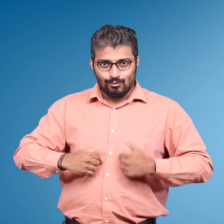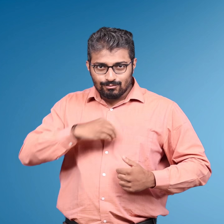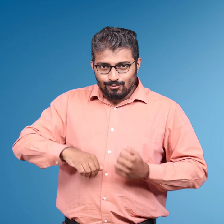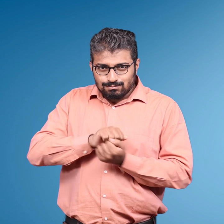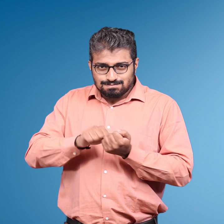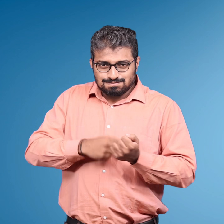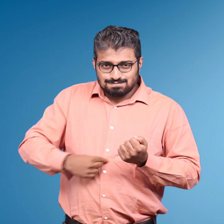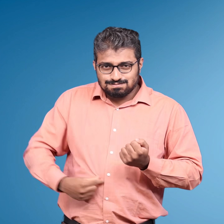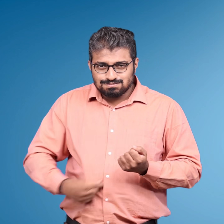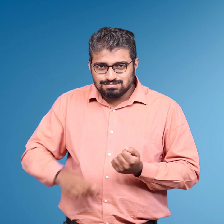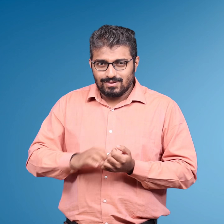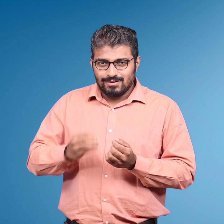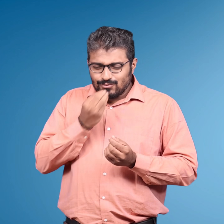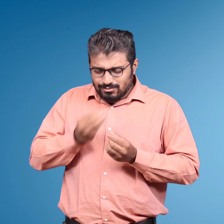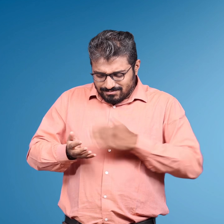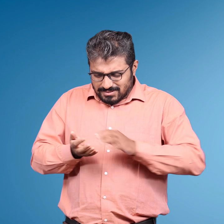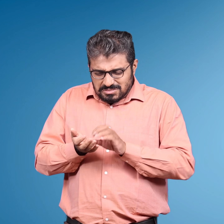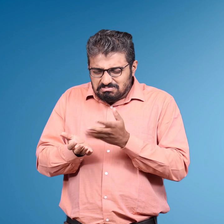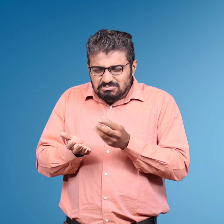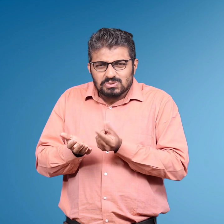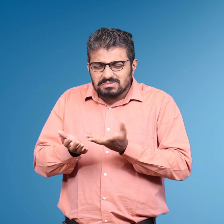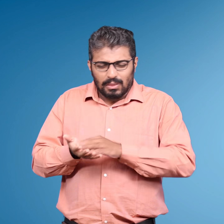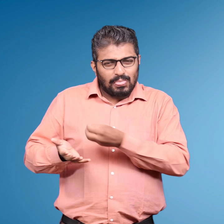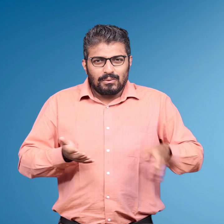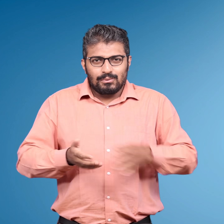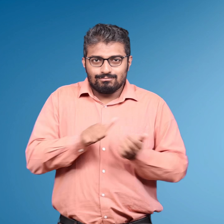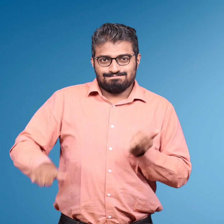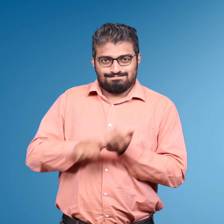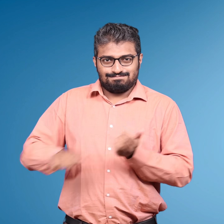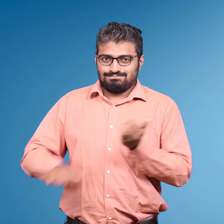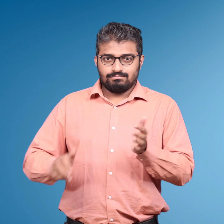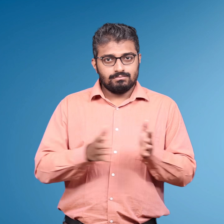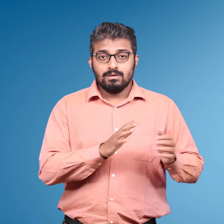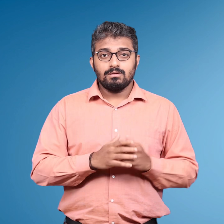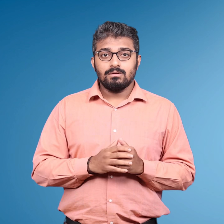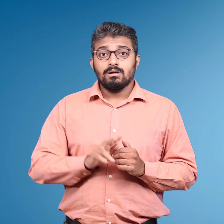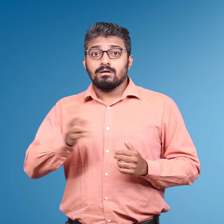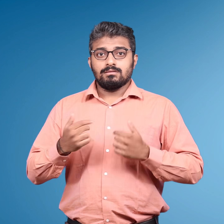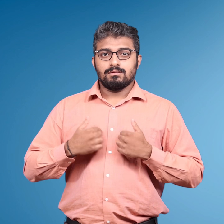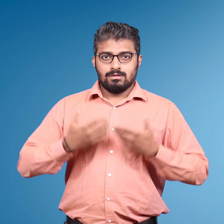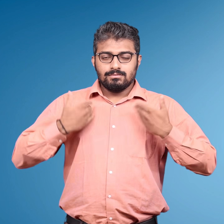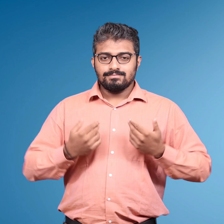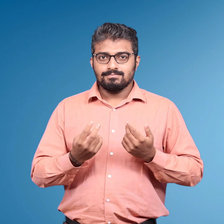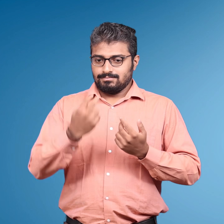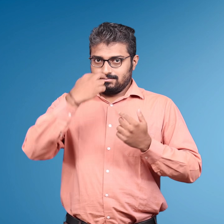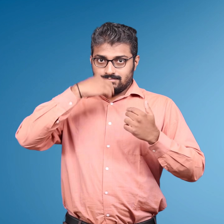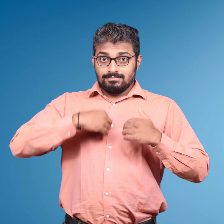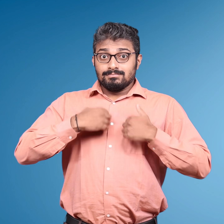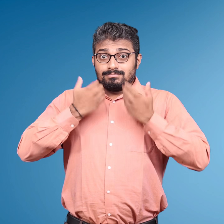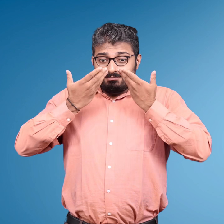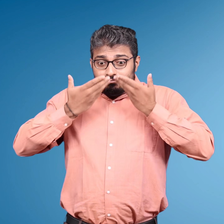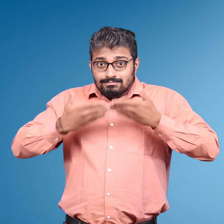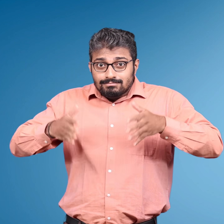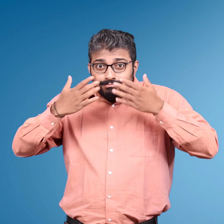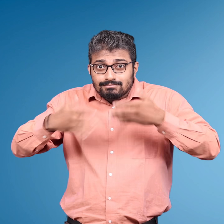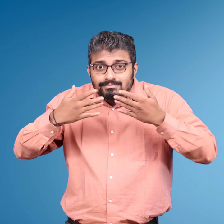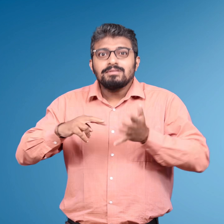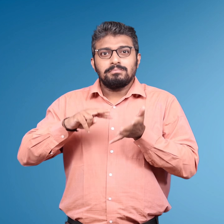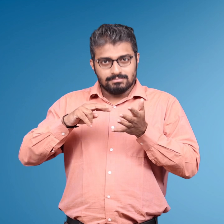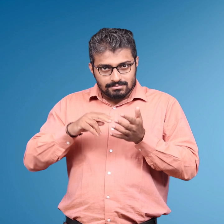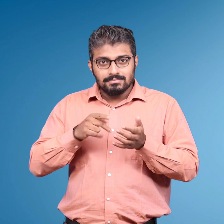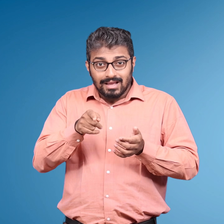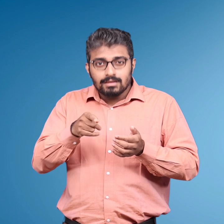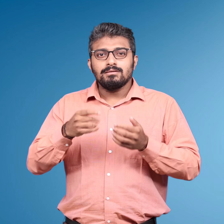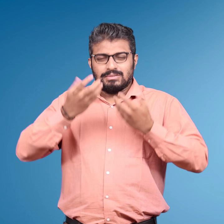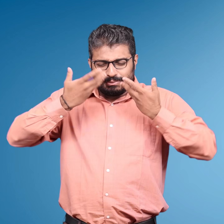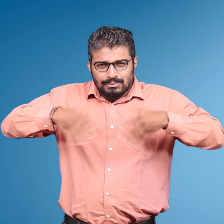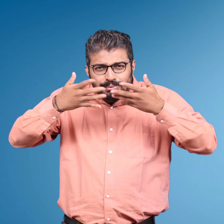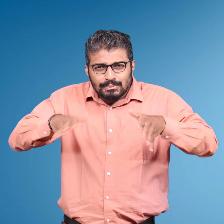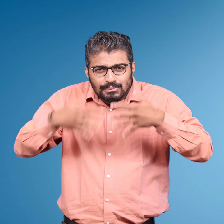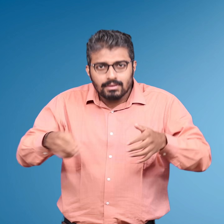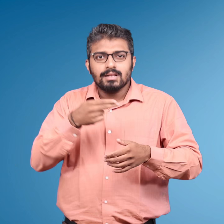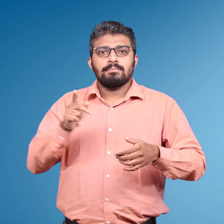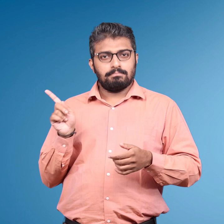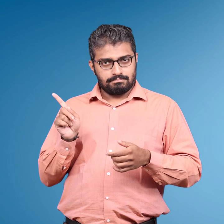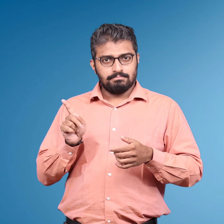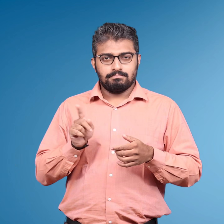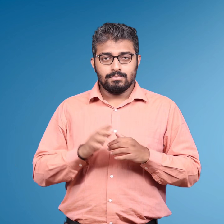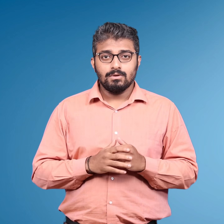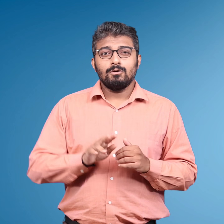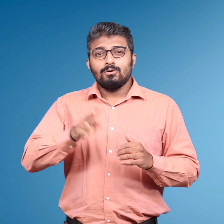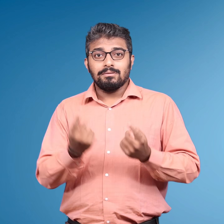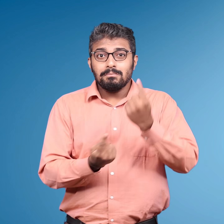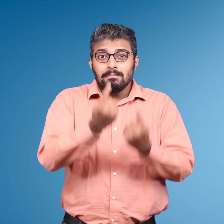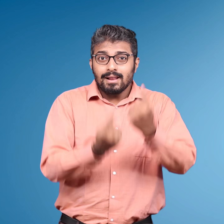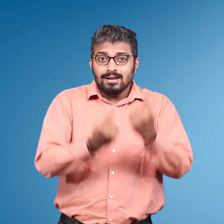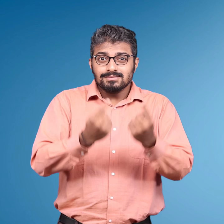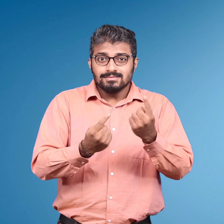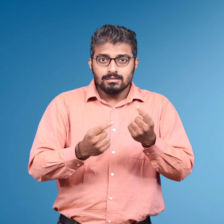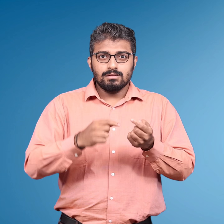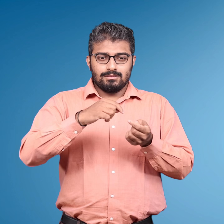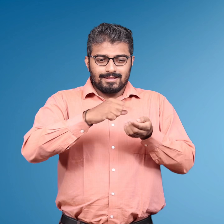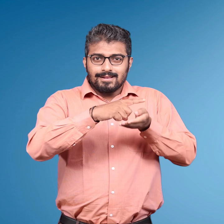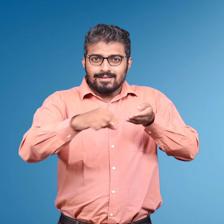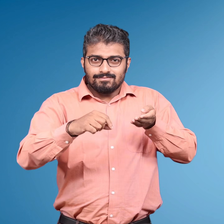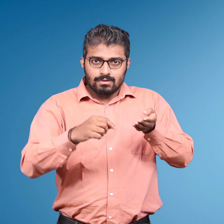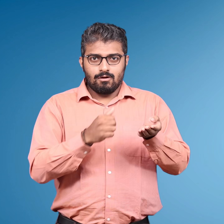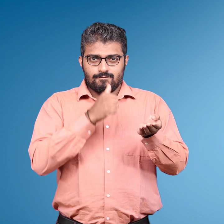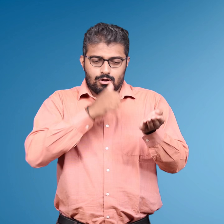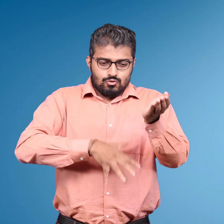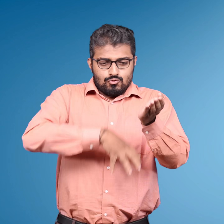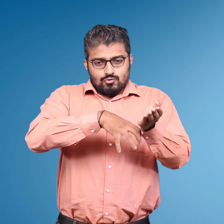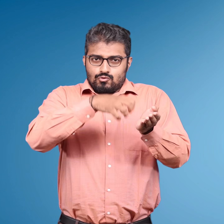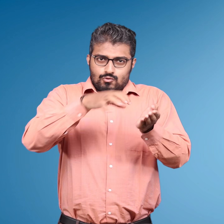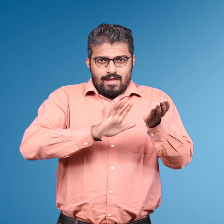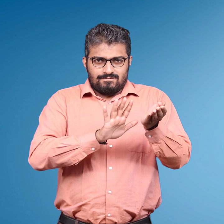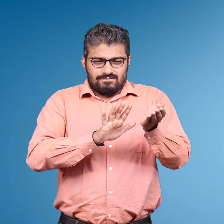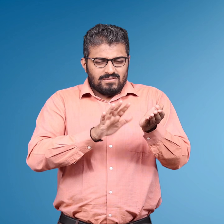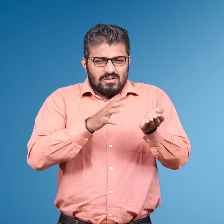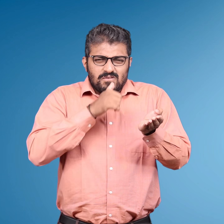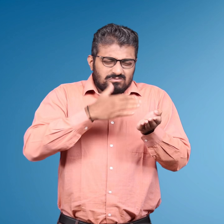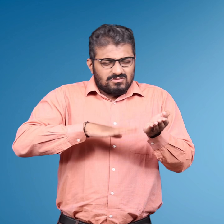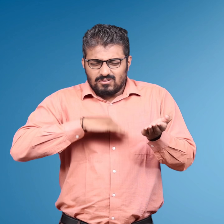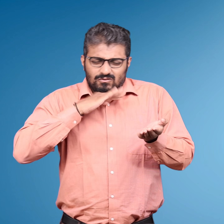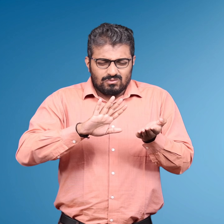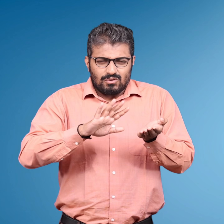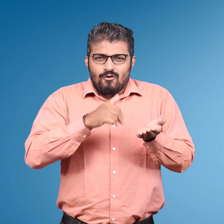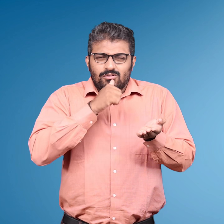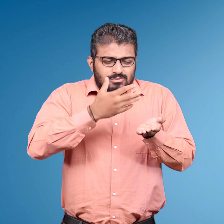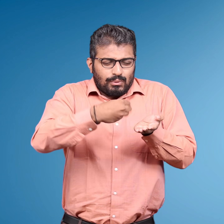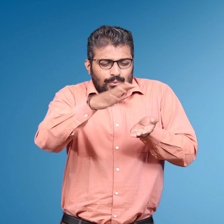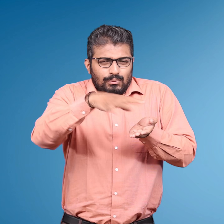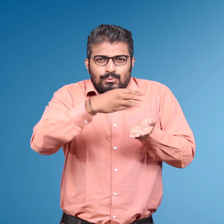and we remove carbon dioxide by exhaling plants to move water that is not needed by transpiration.